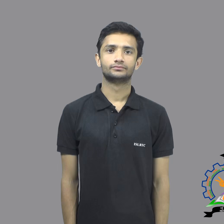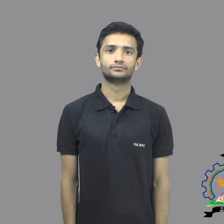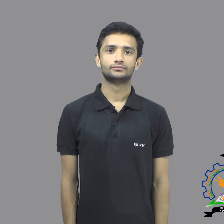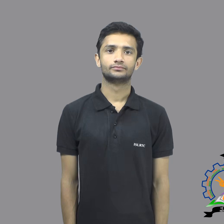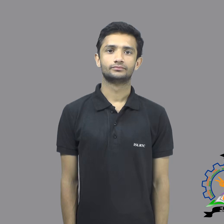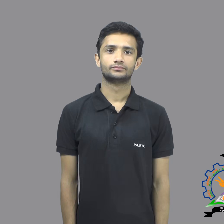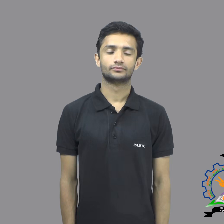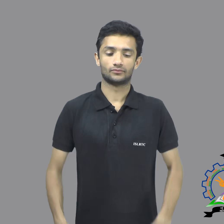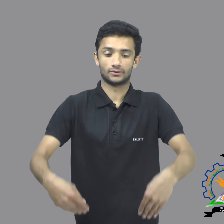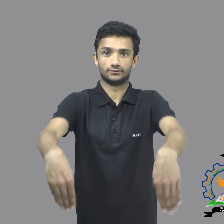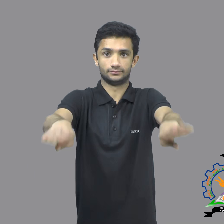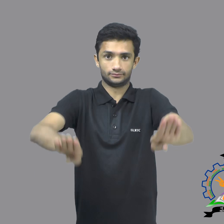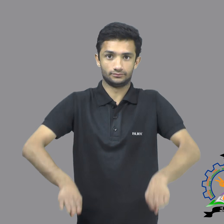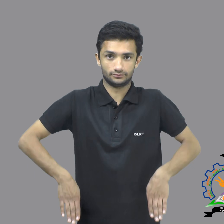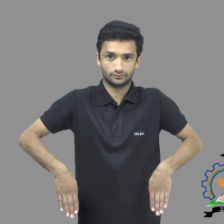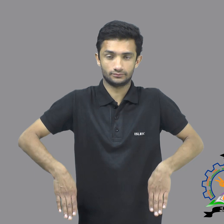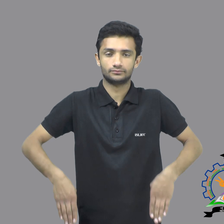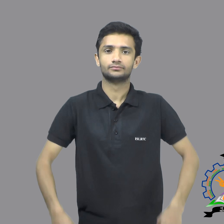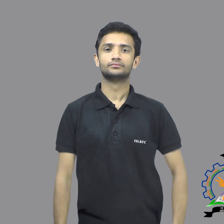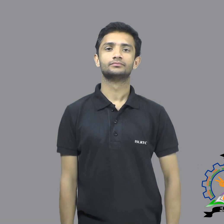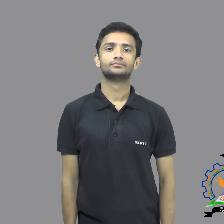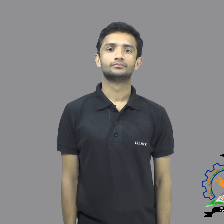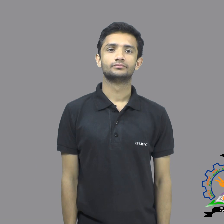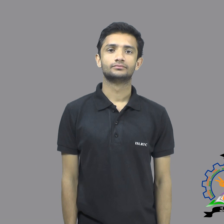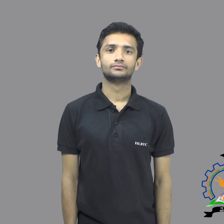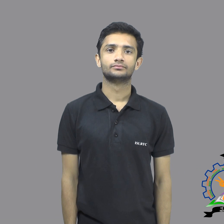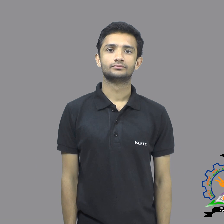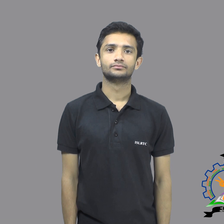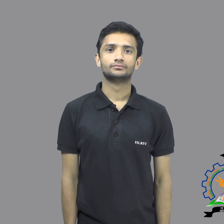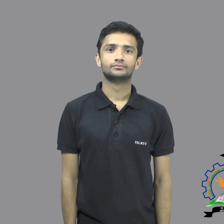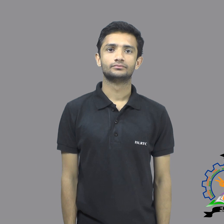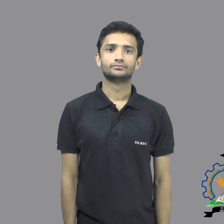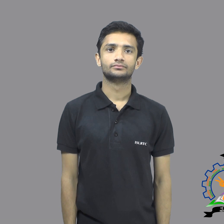Carpet